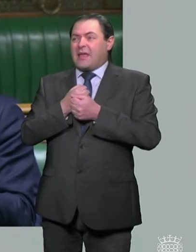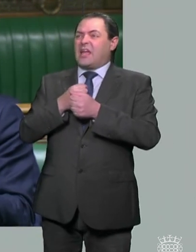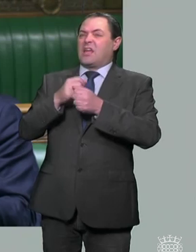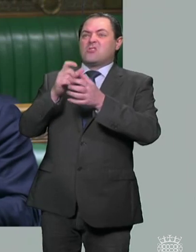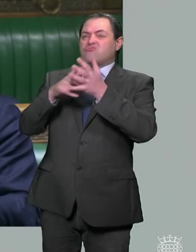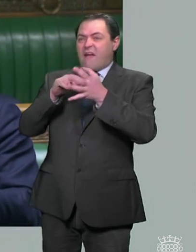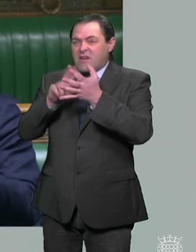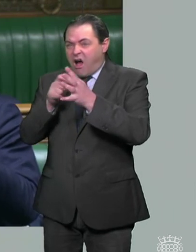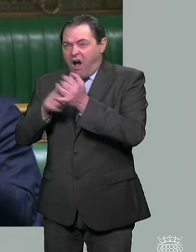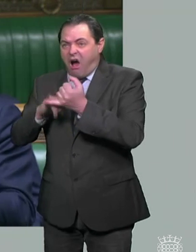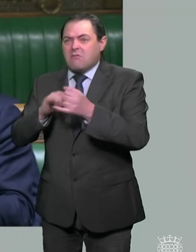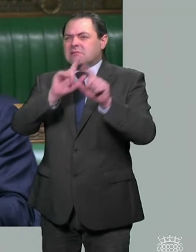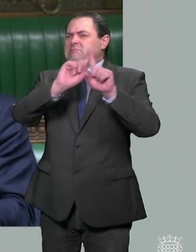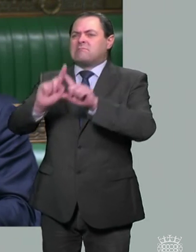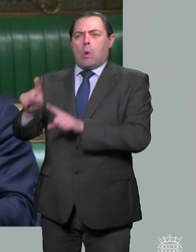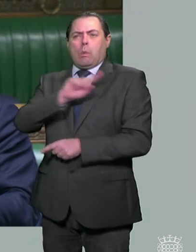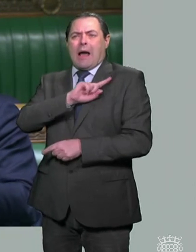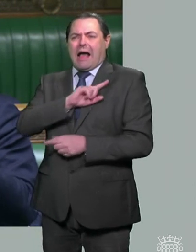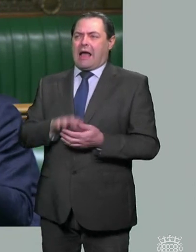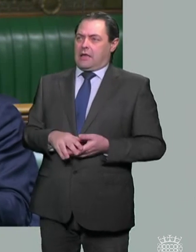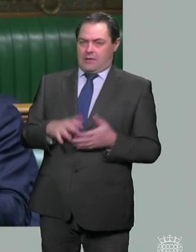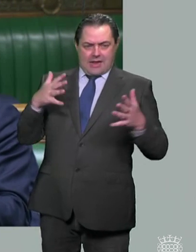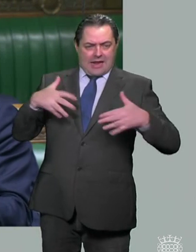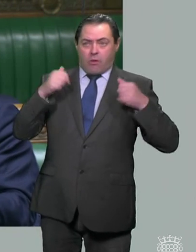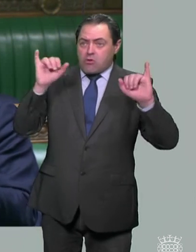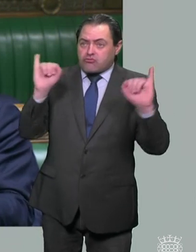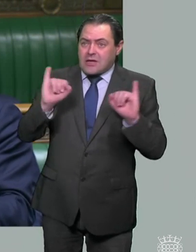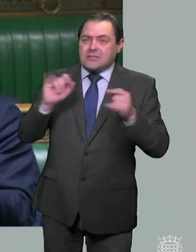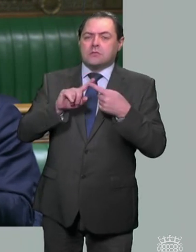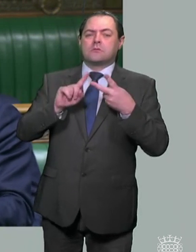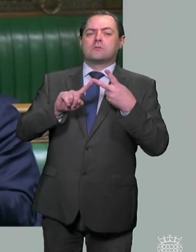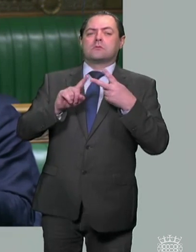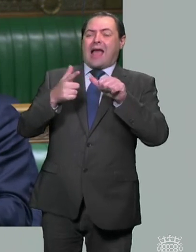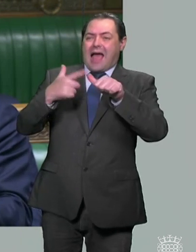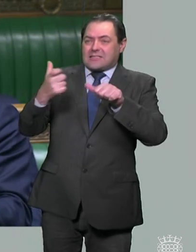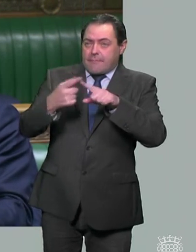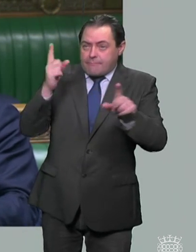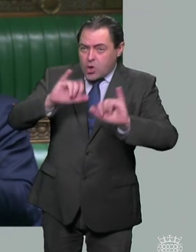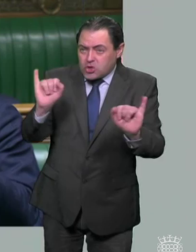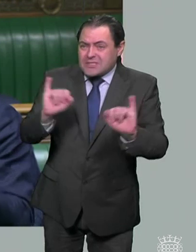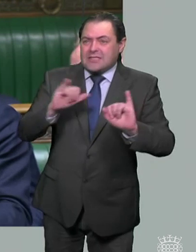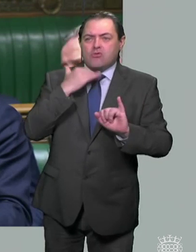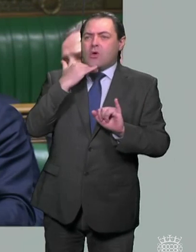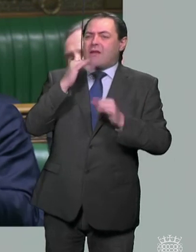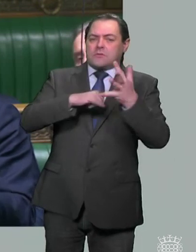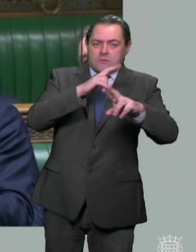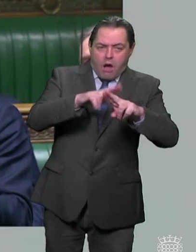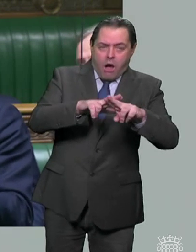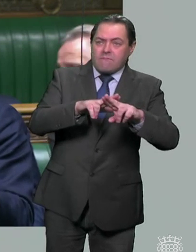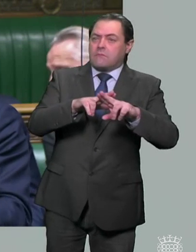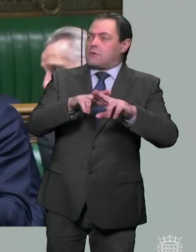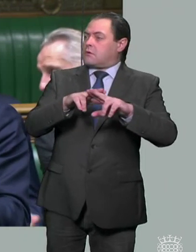With this health crisis for our ambulance services and in our A&Es, injured, sick and elderly people are being hit.